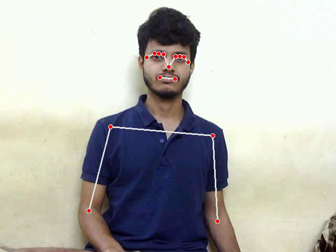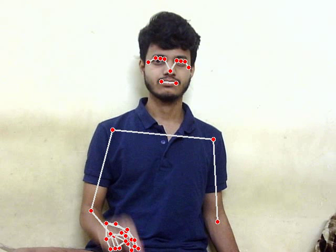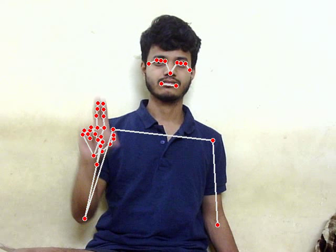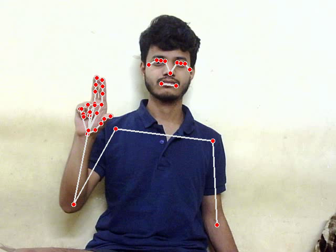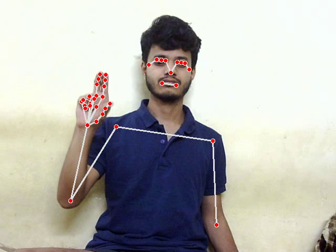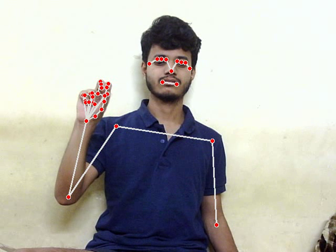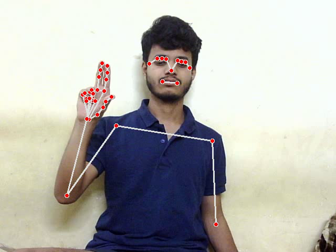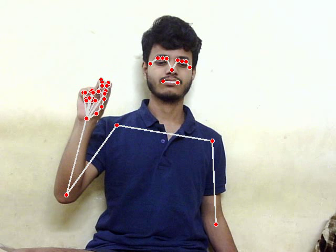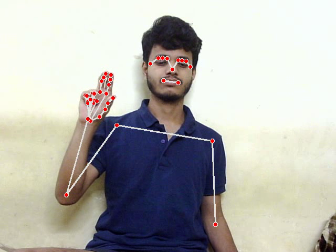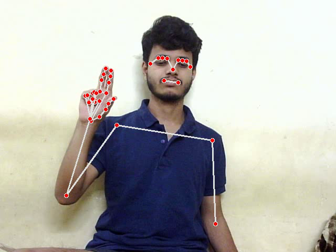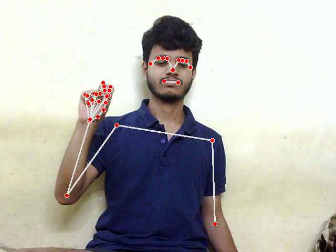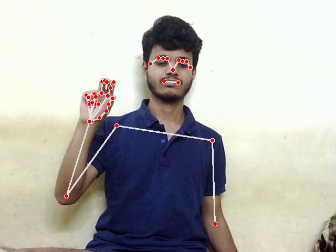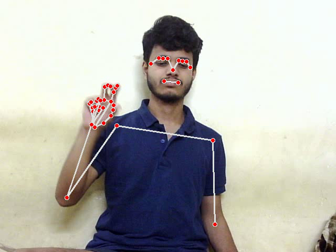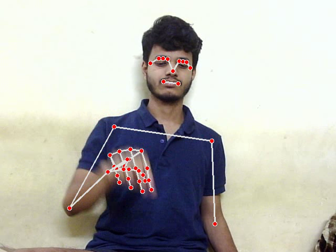no